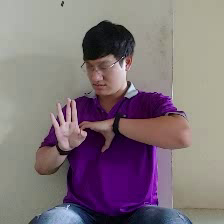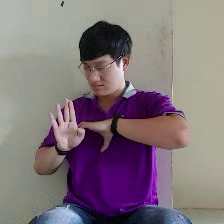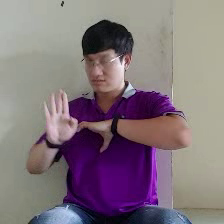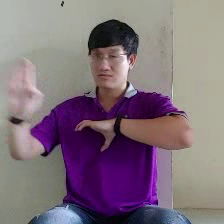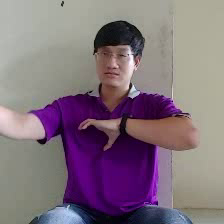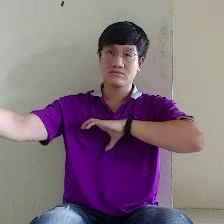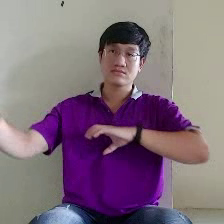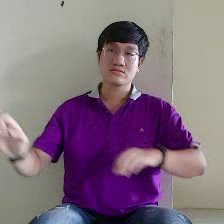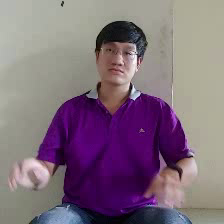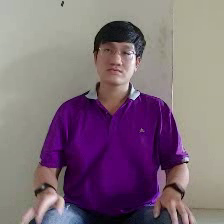Khu cách ly